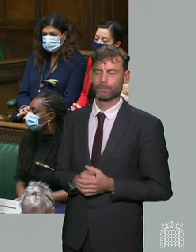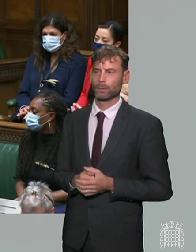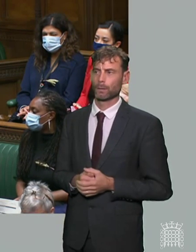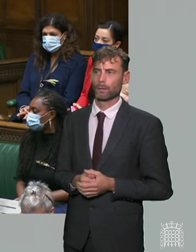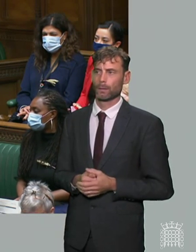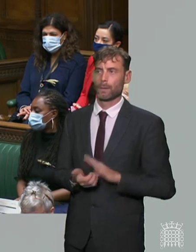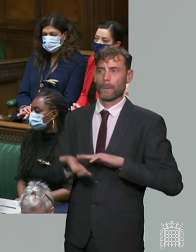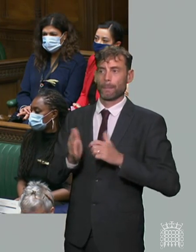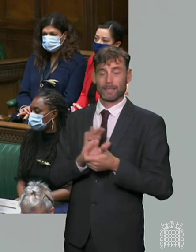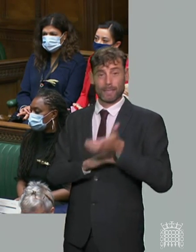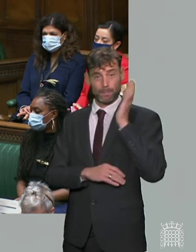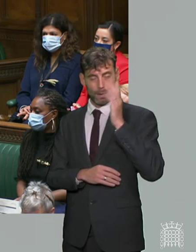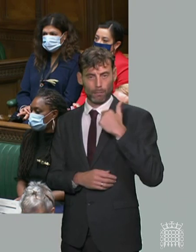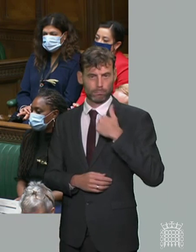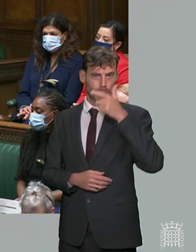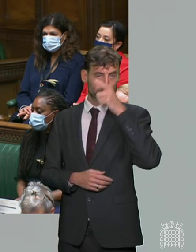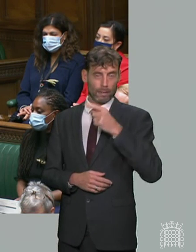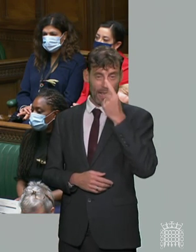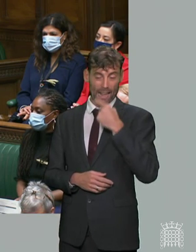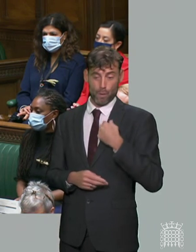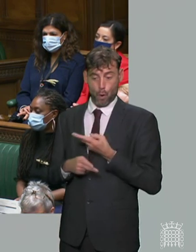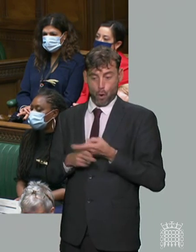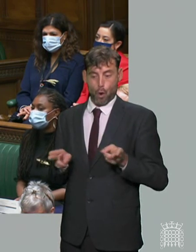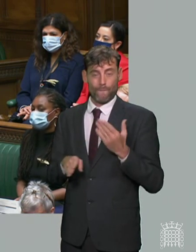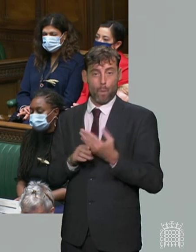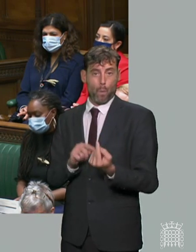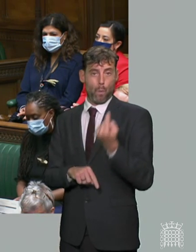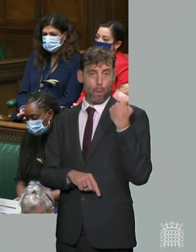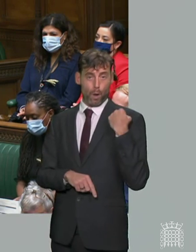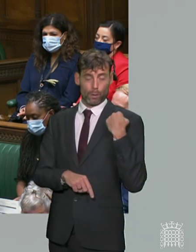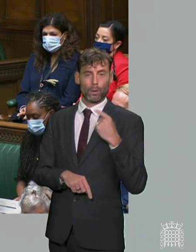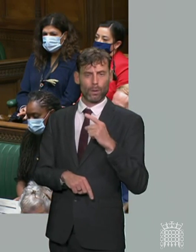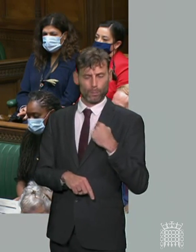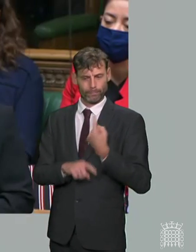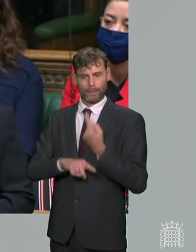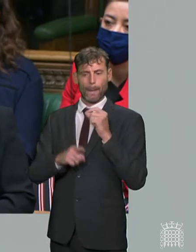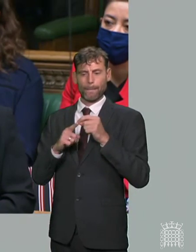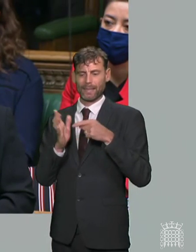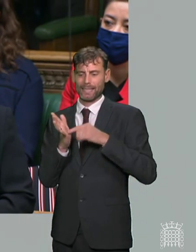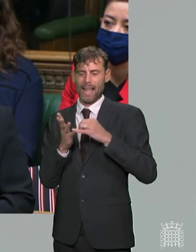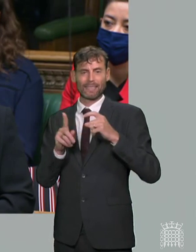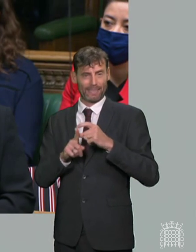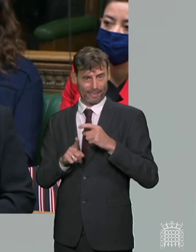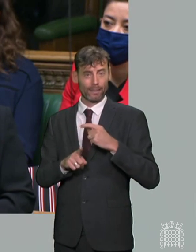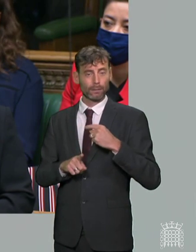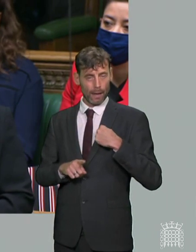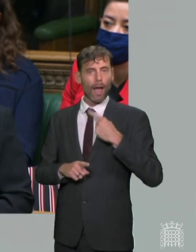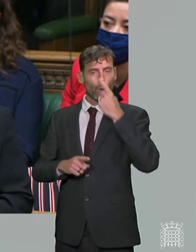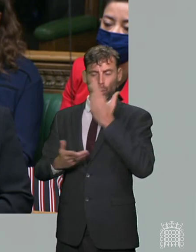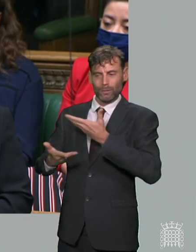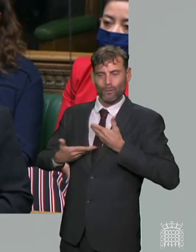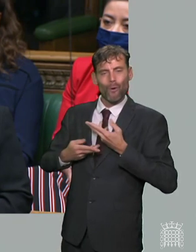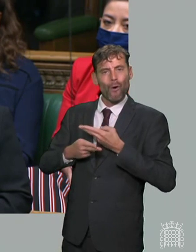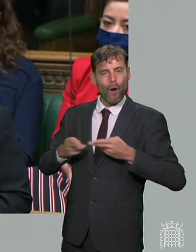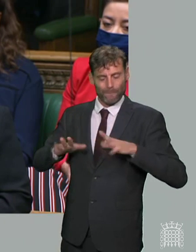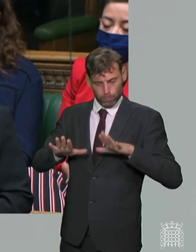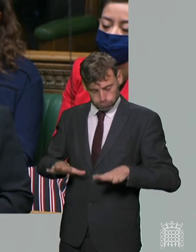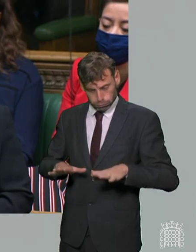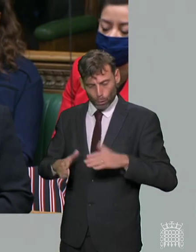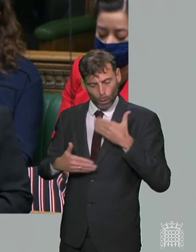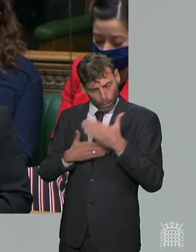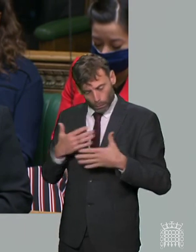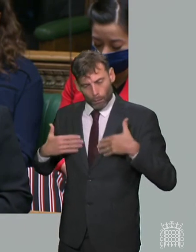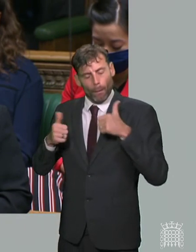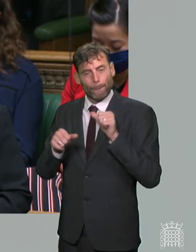I was privileged to be able to take the time off work that I needed to recover from post-traumatic stress disorder, but that should be a right for everyone, not a privilege.